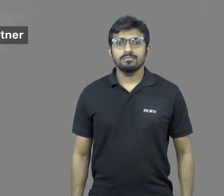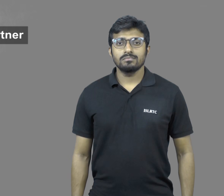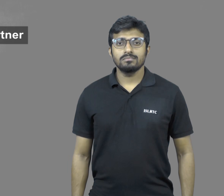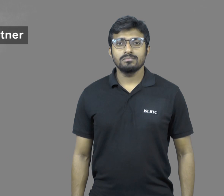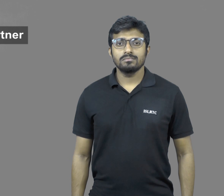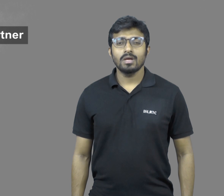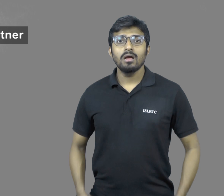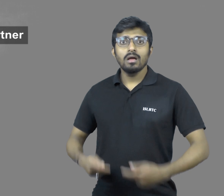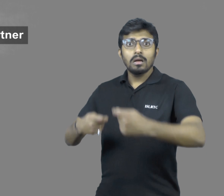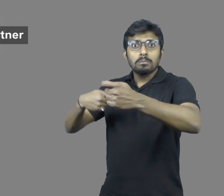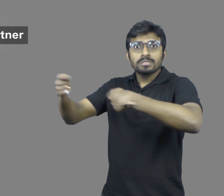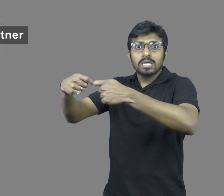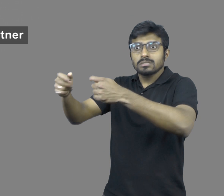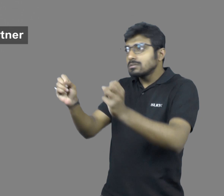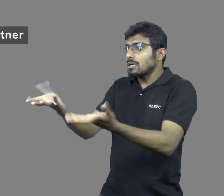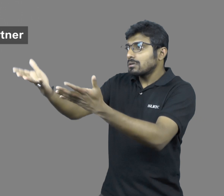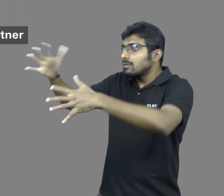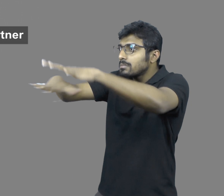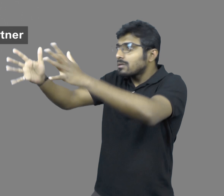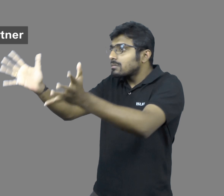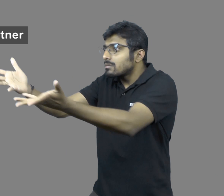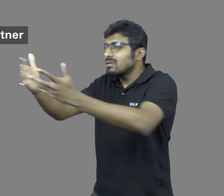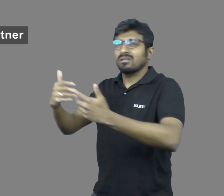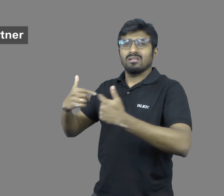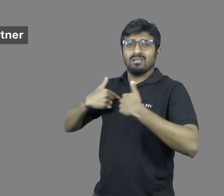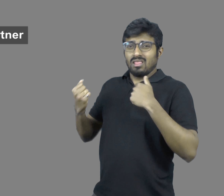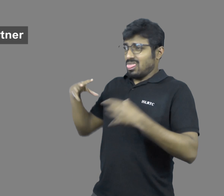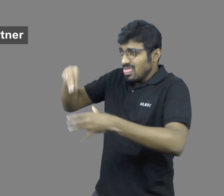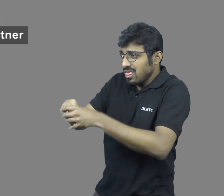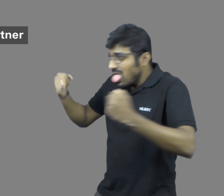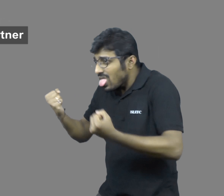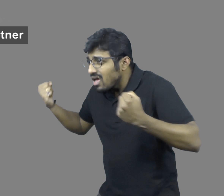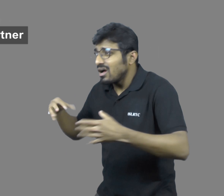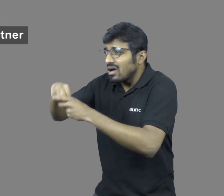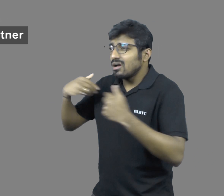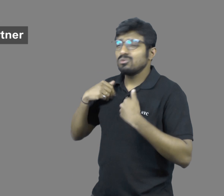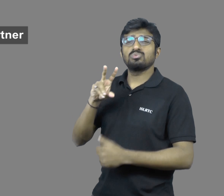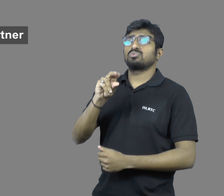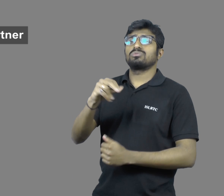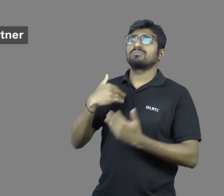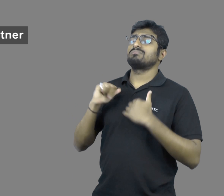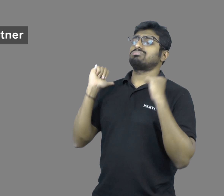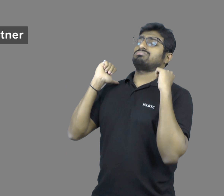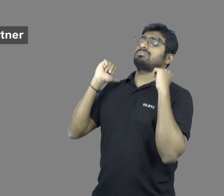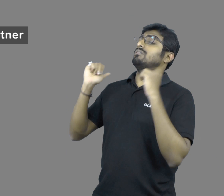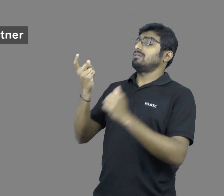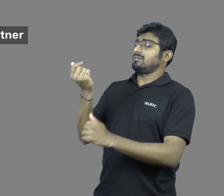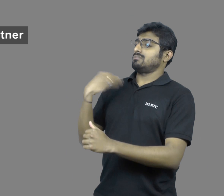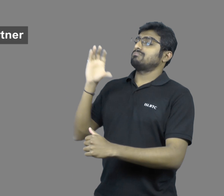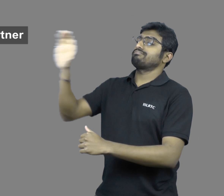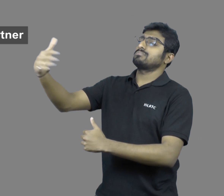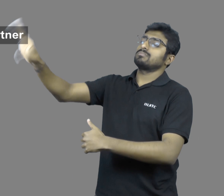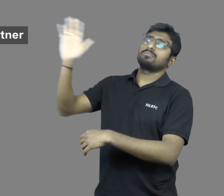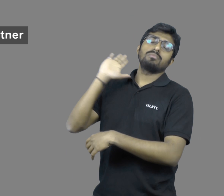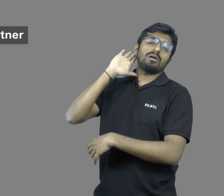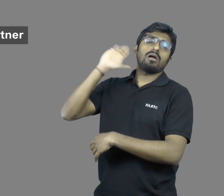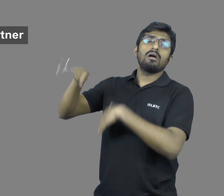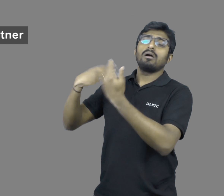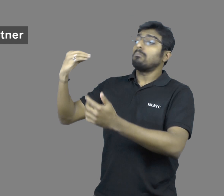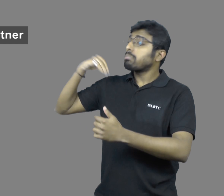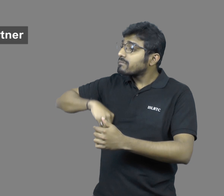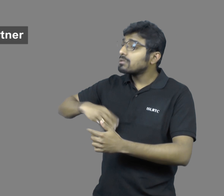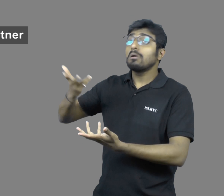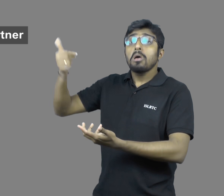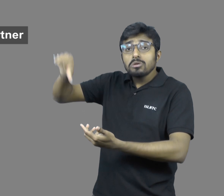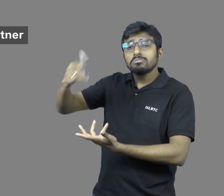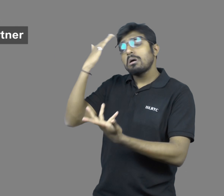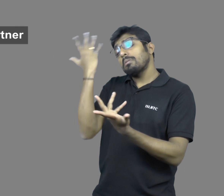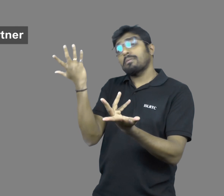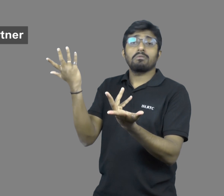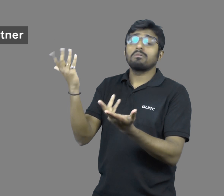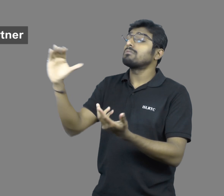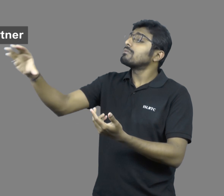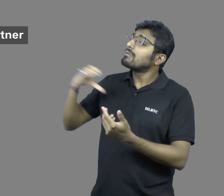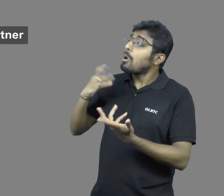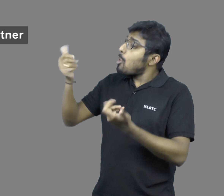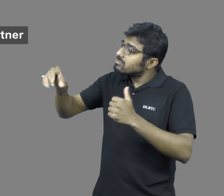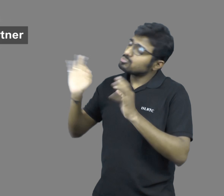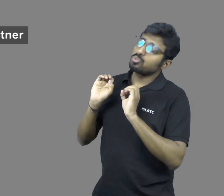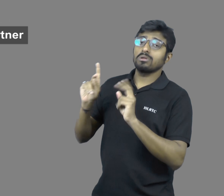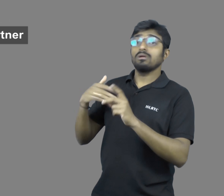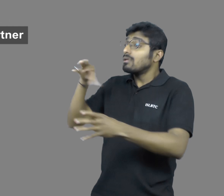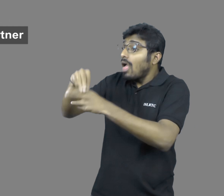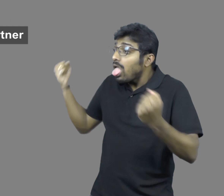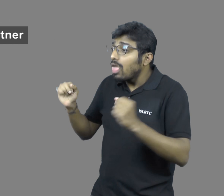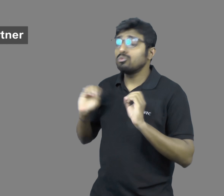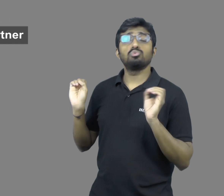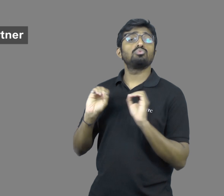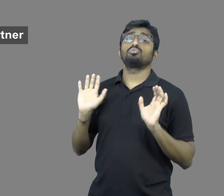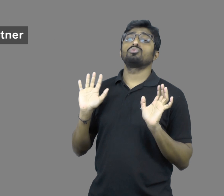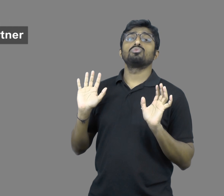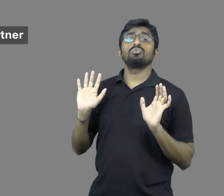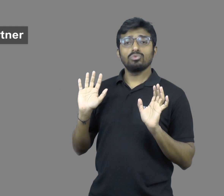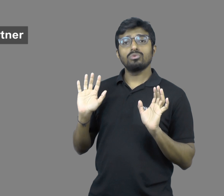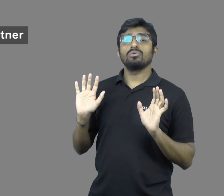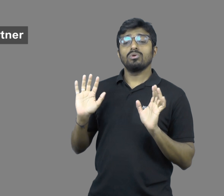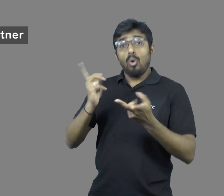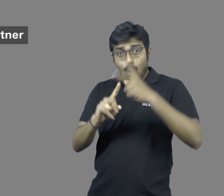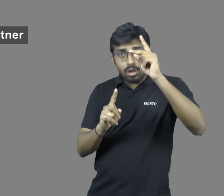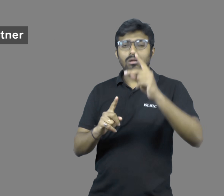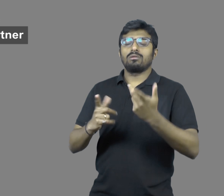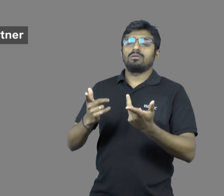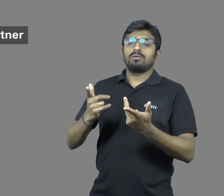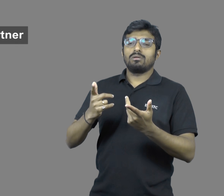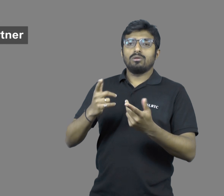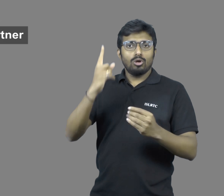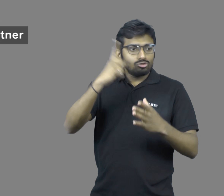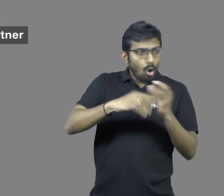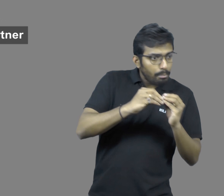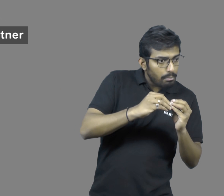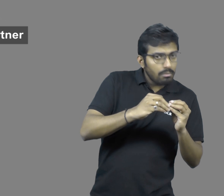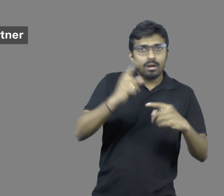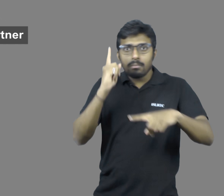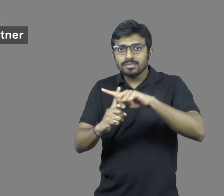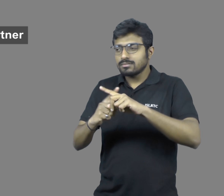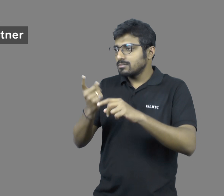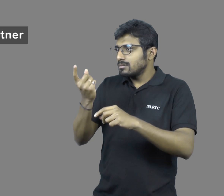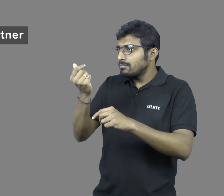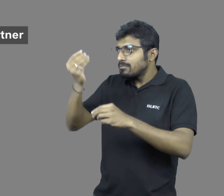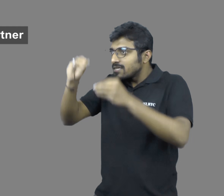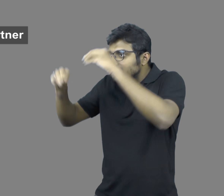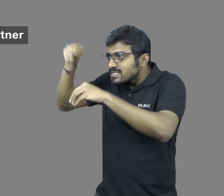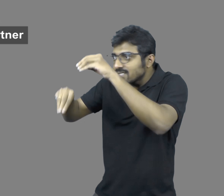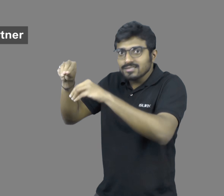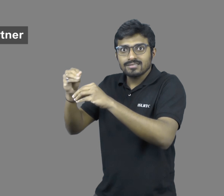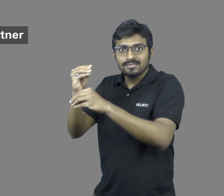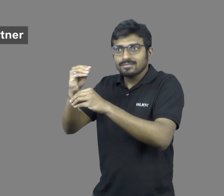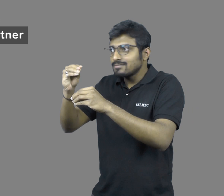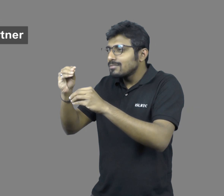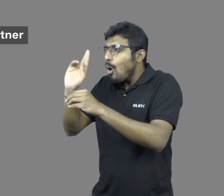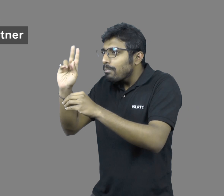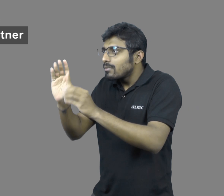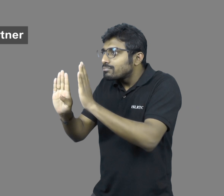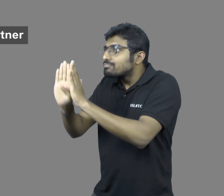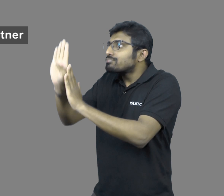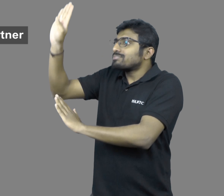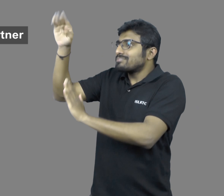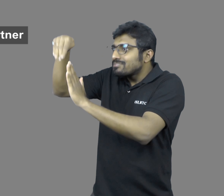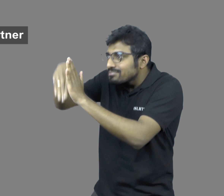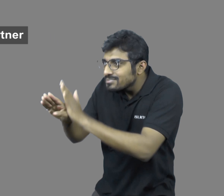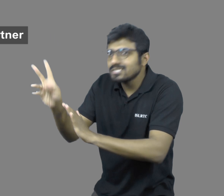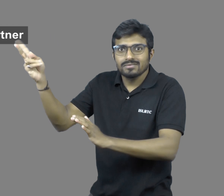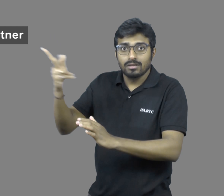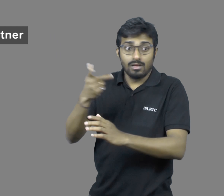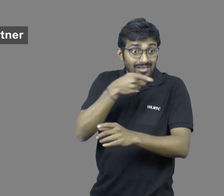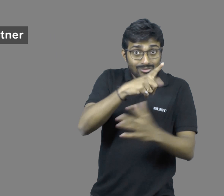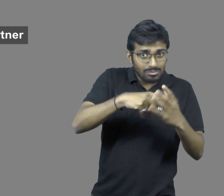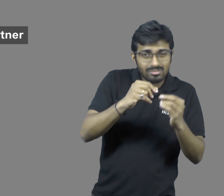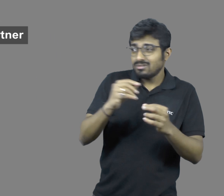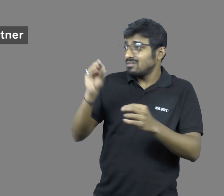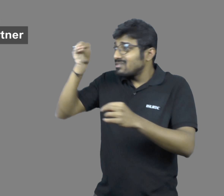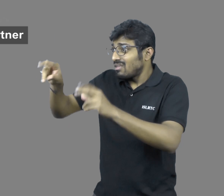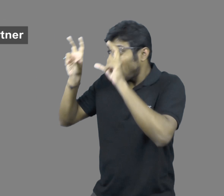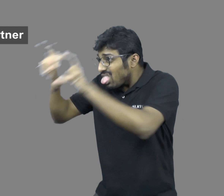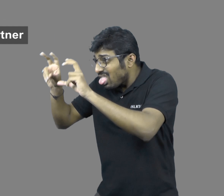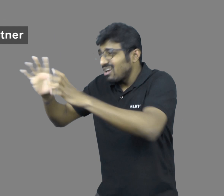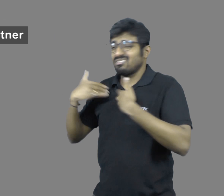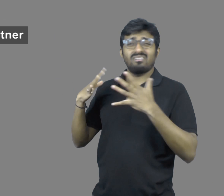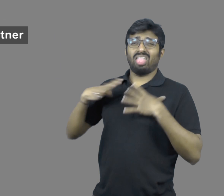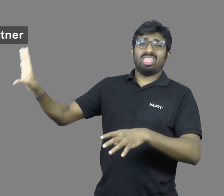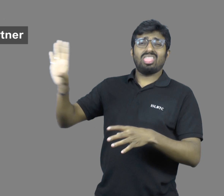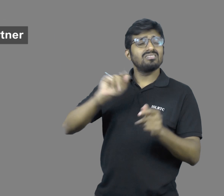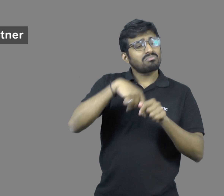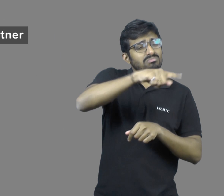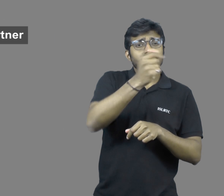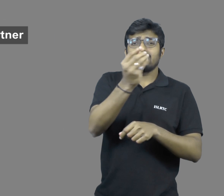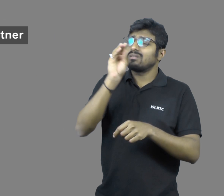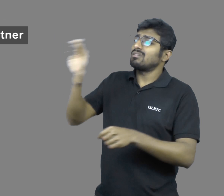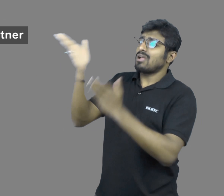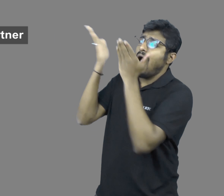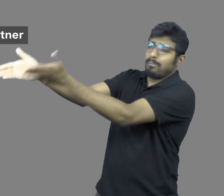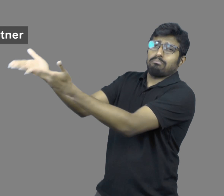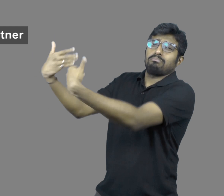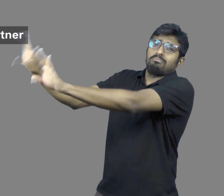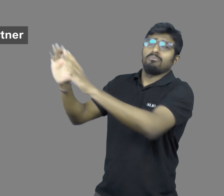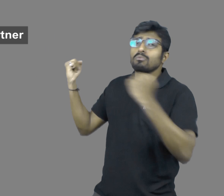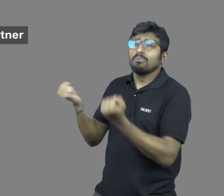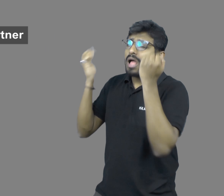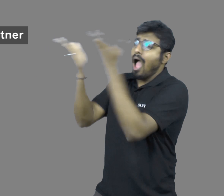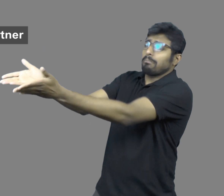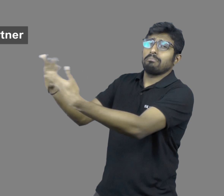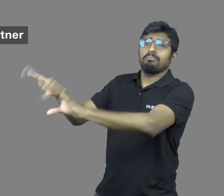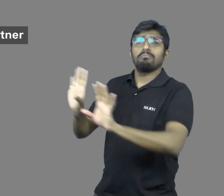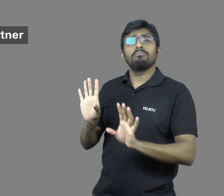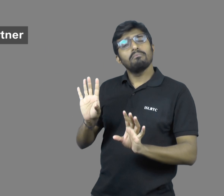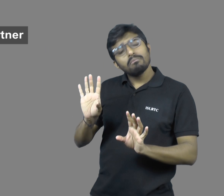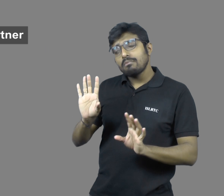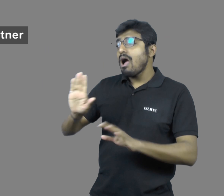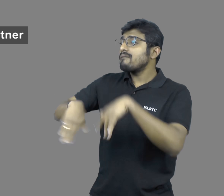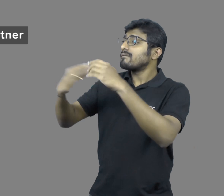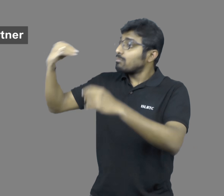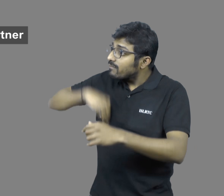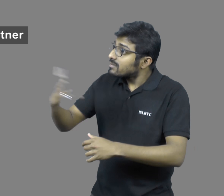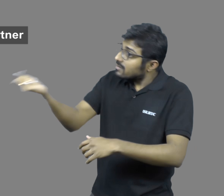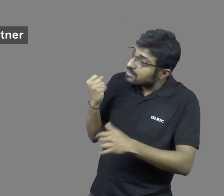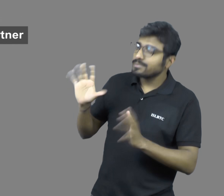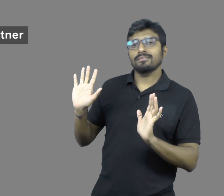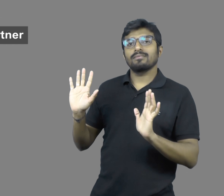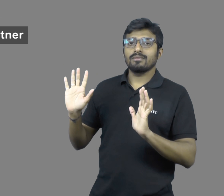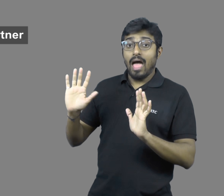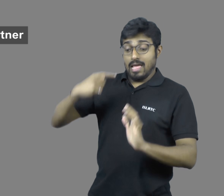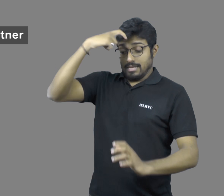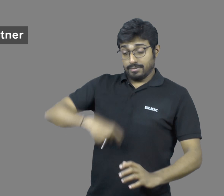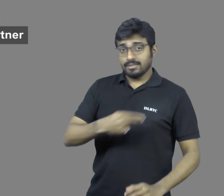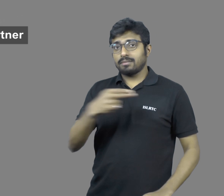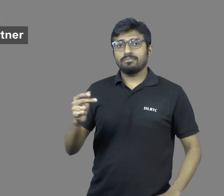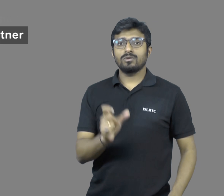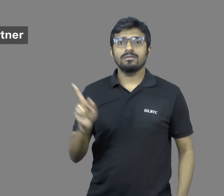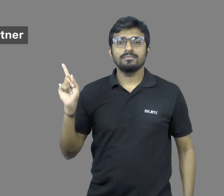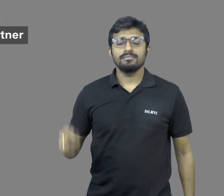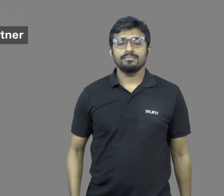Sleeping Partner